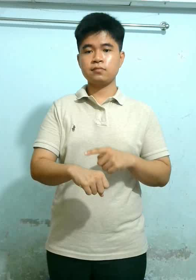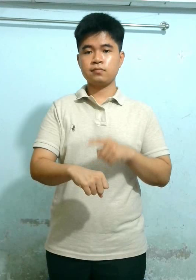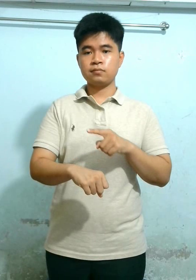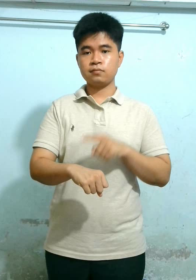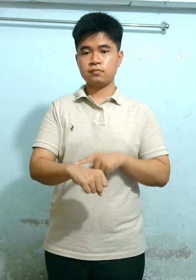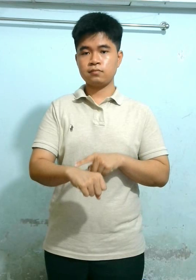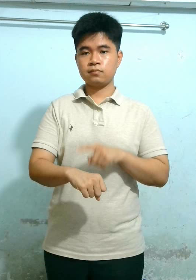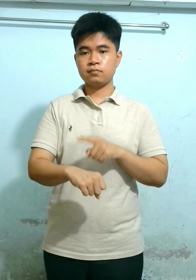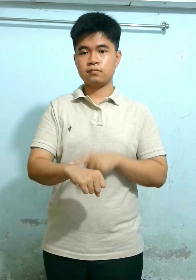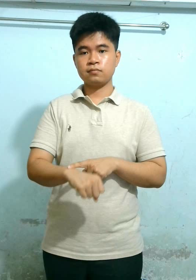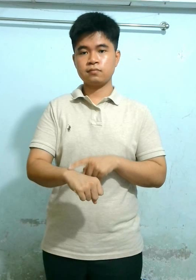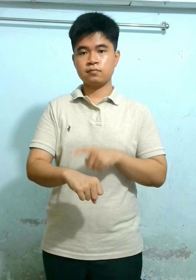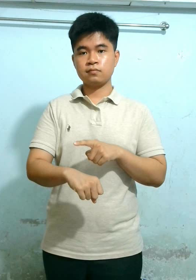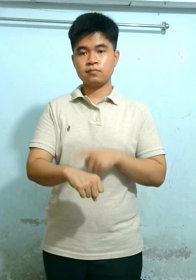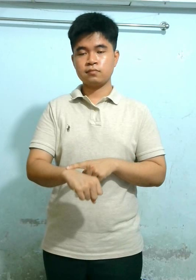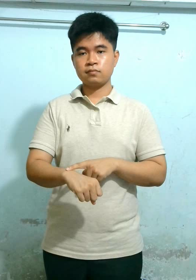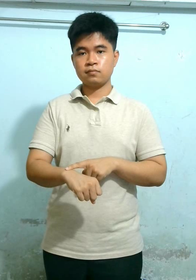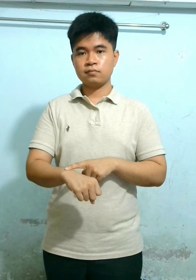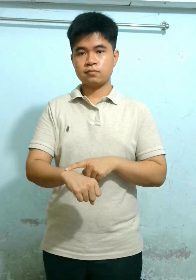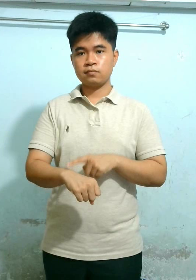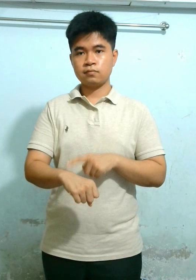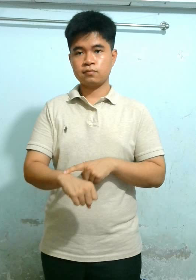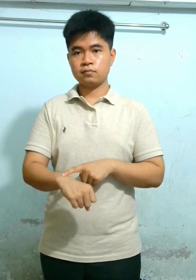gio